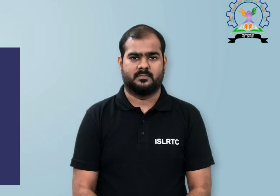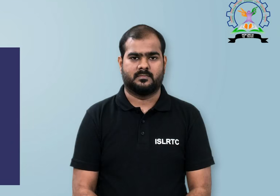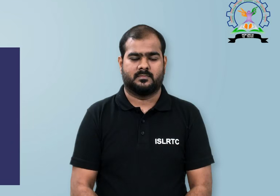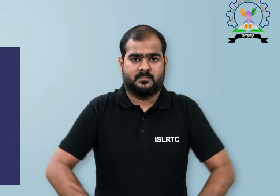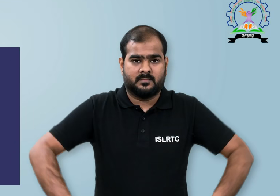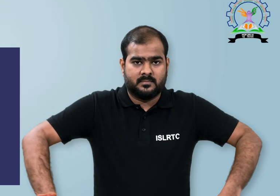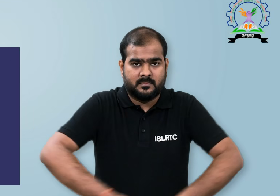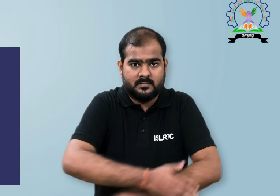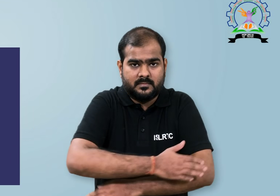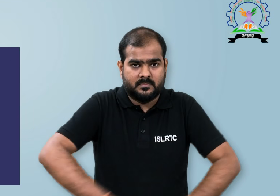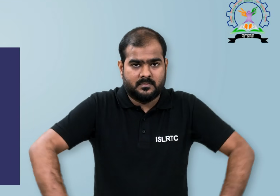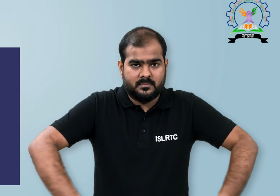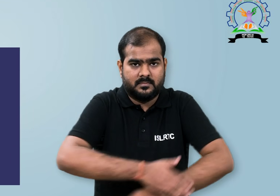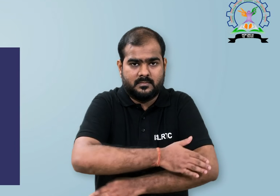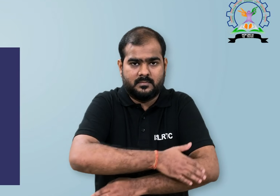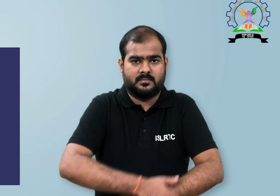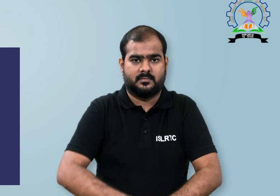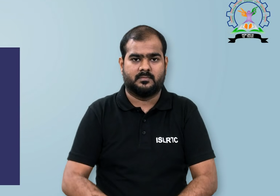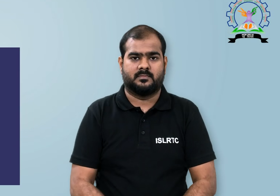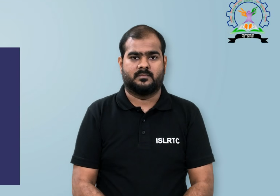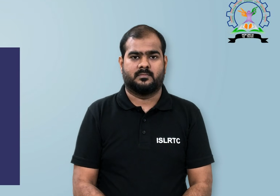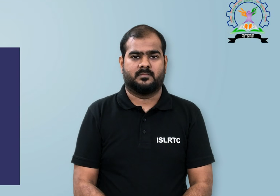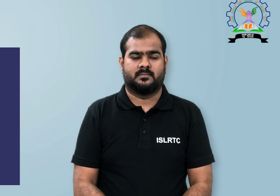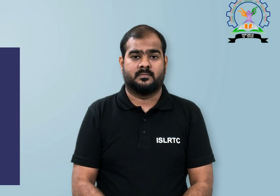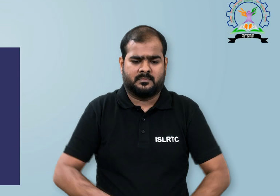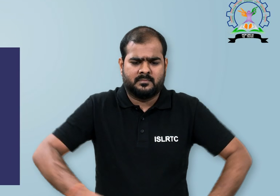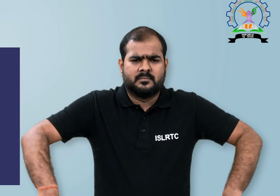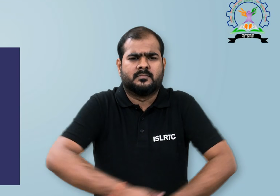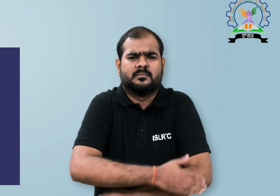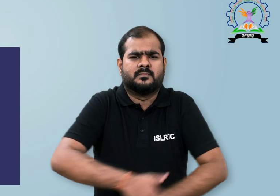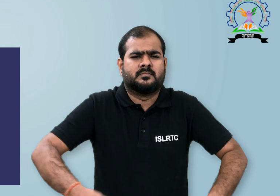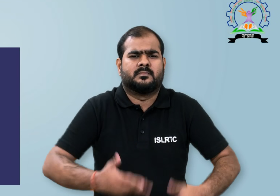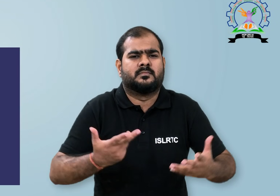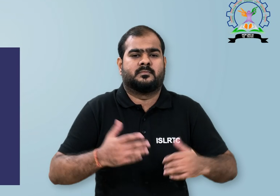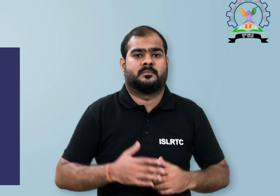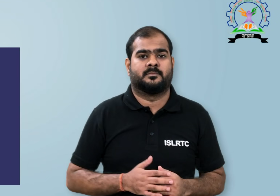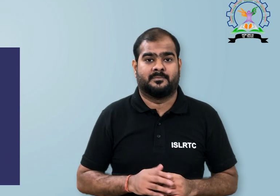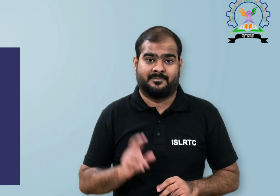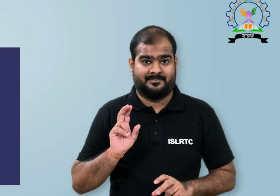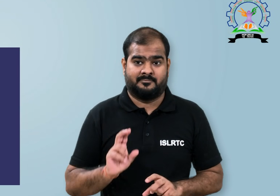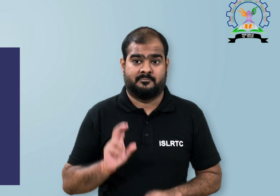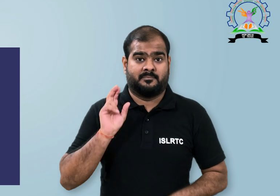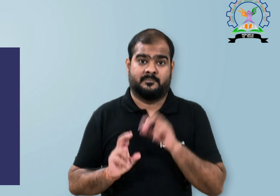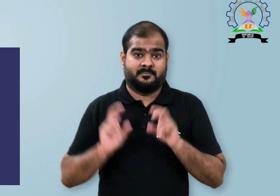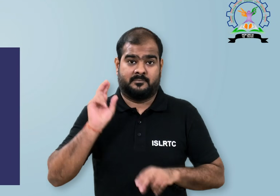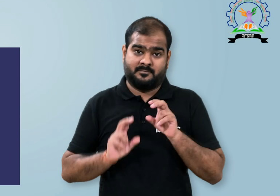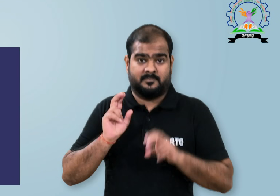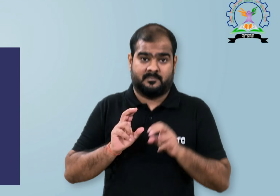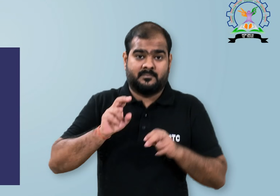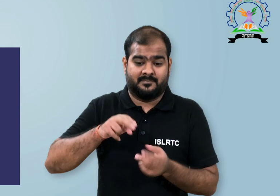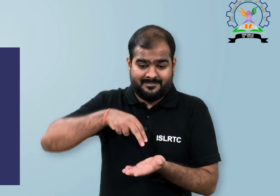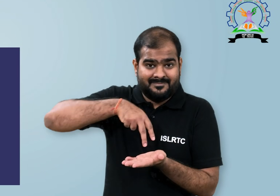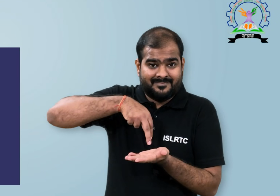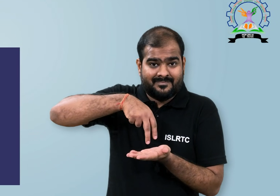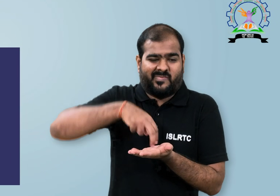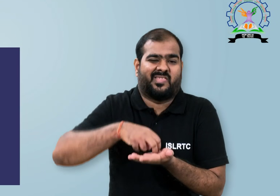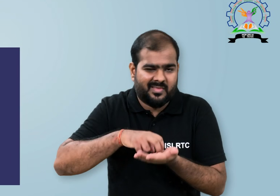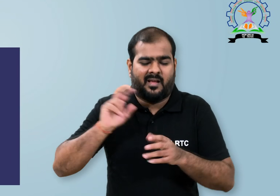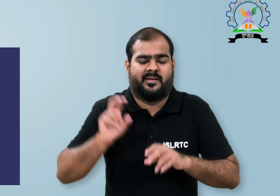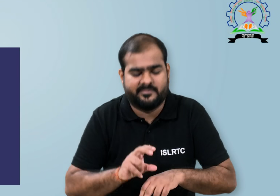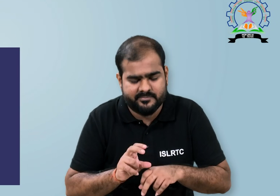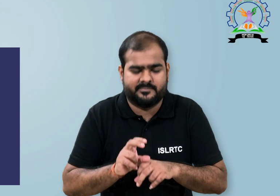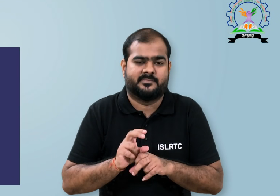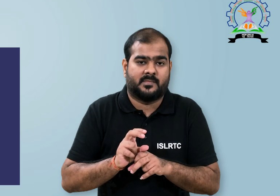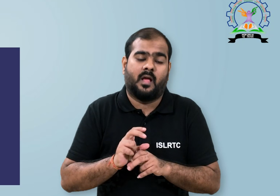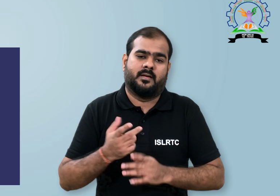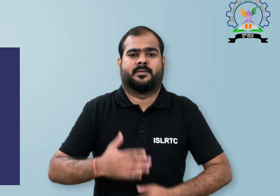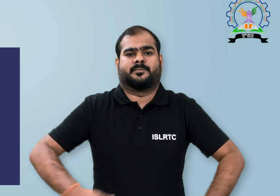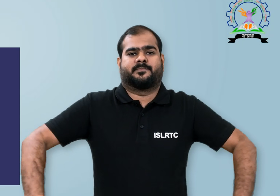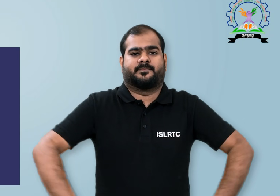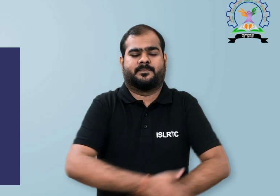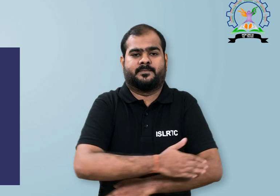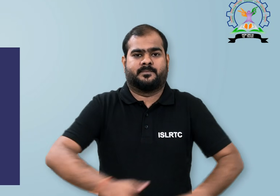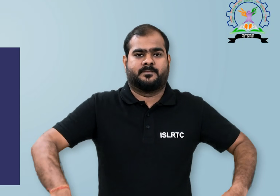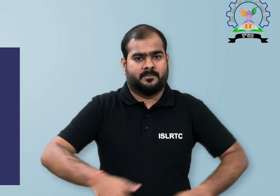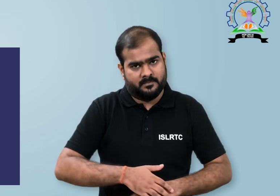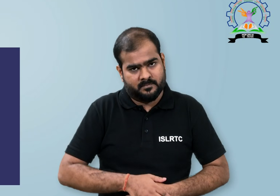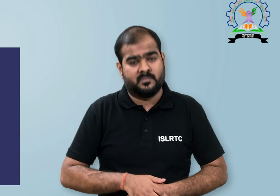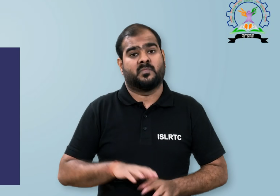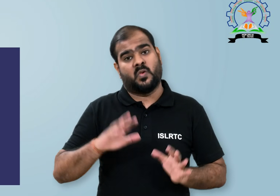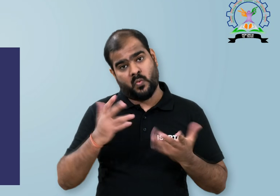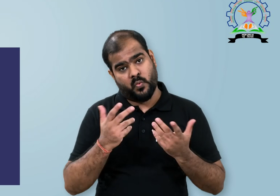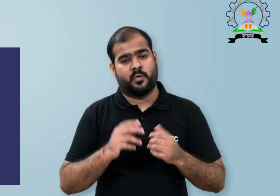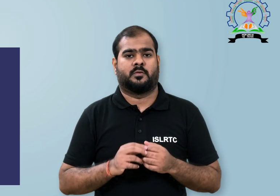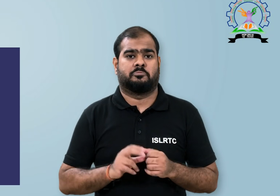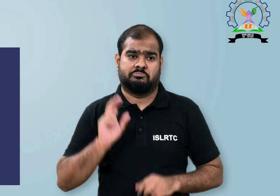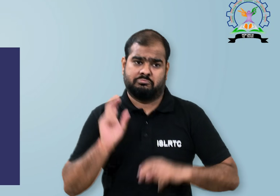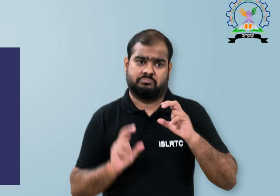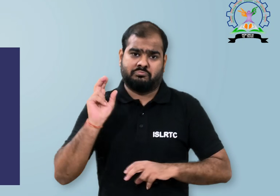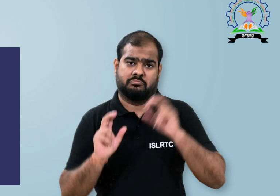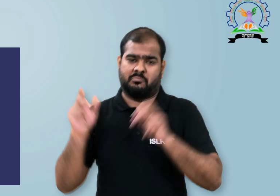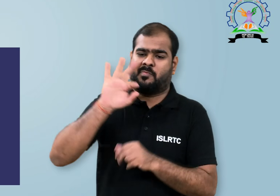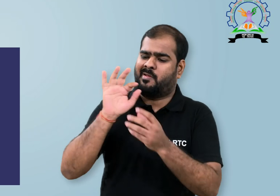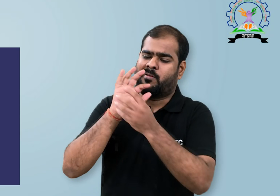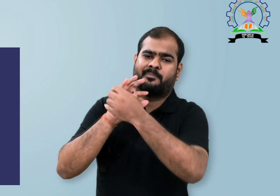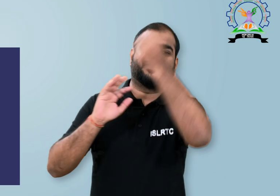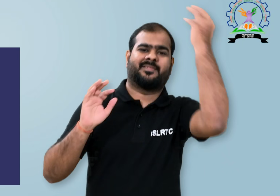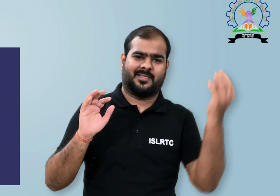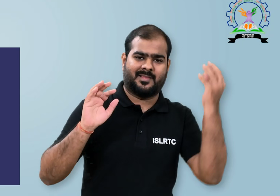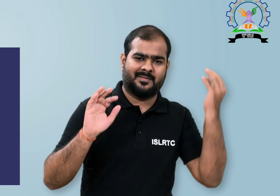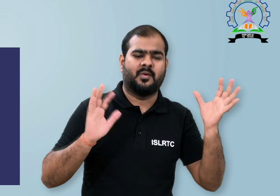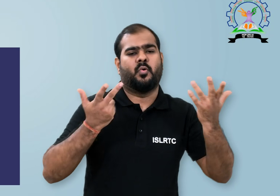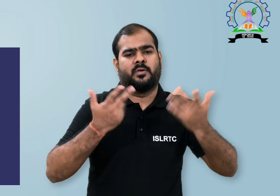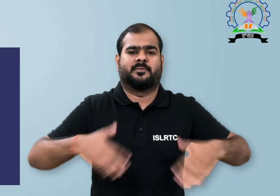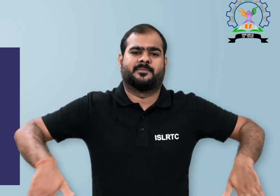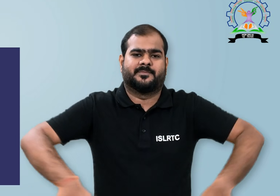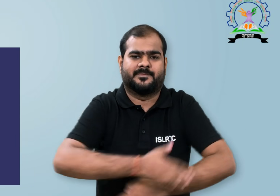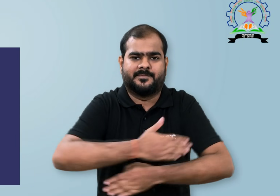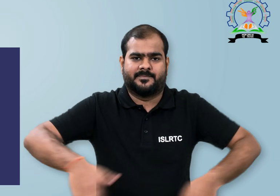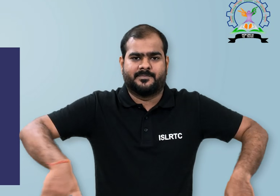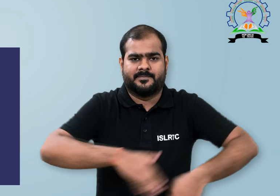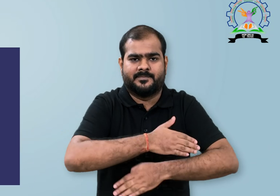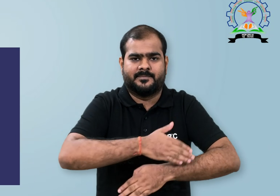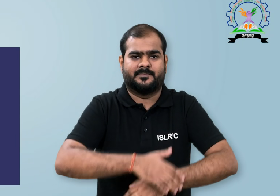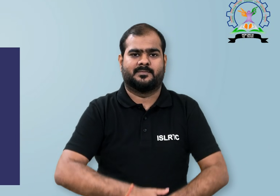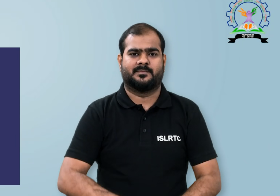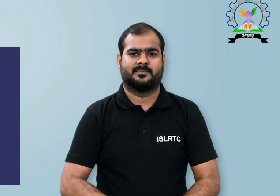Dead ball A ball that is no longer in play.